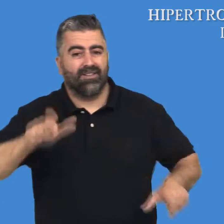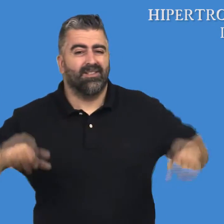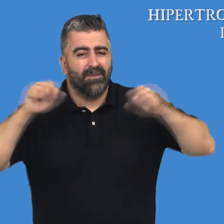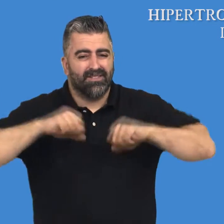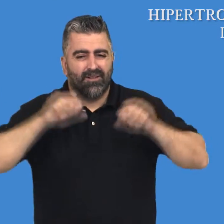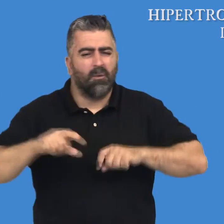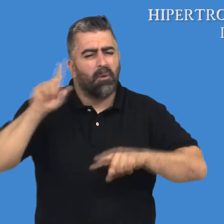mayor